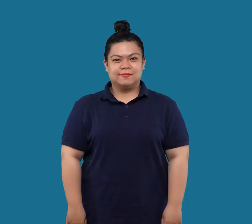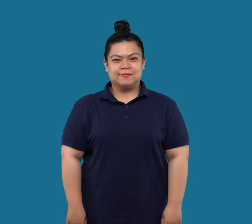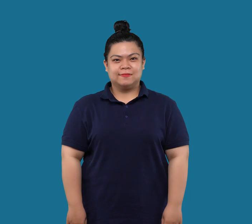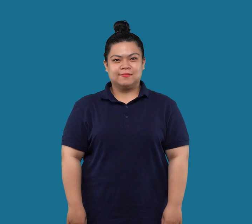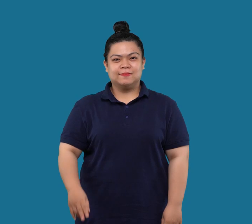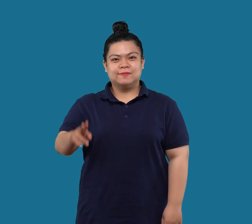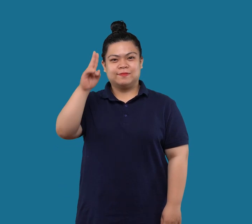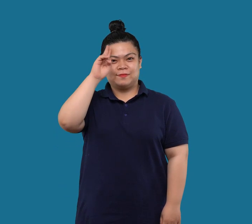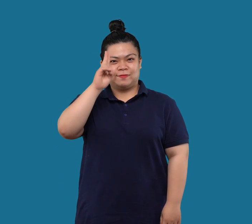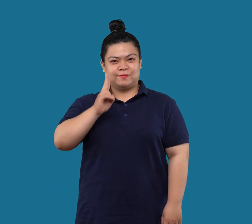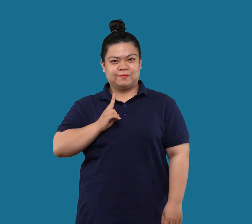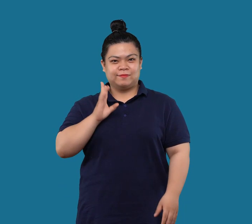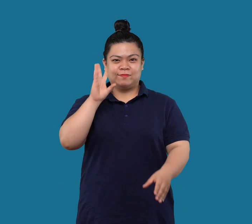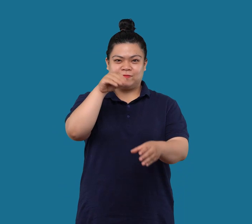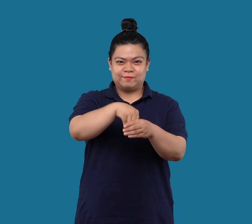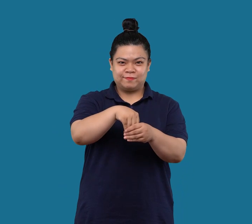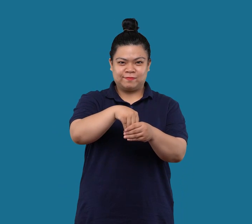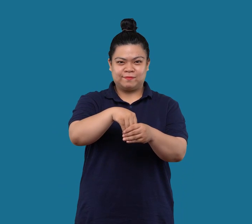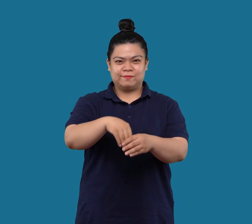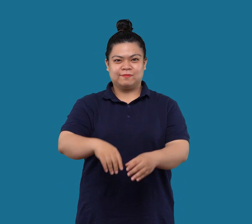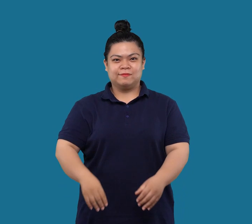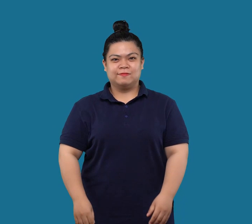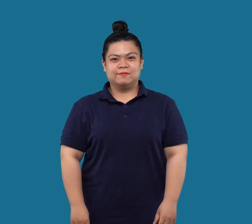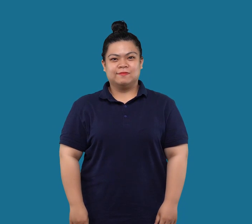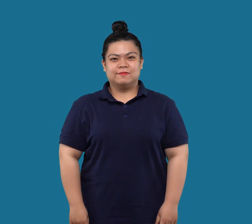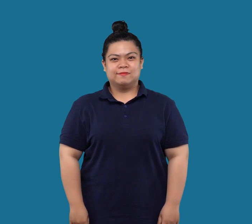nhập ngũ